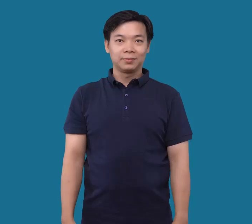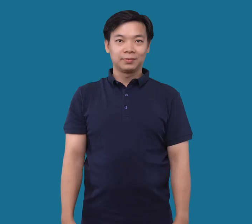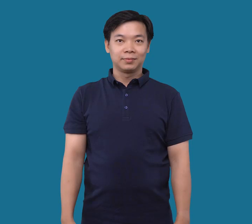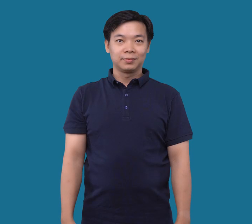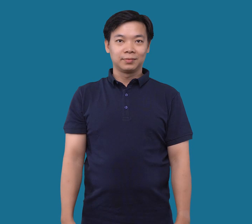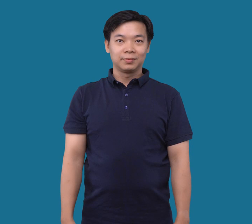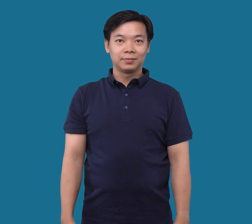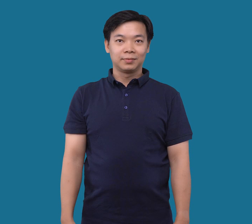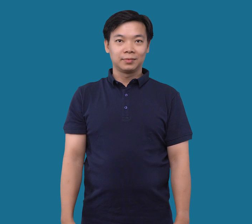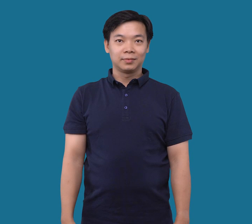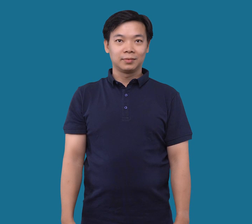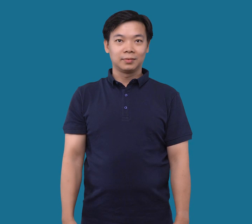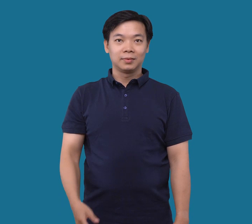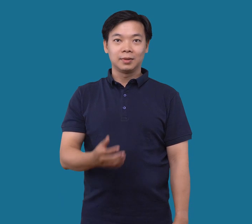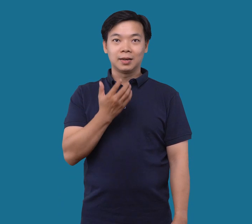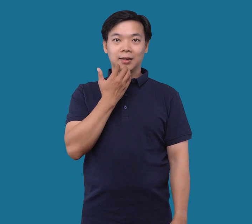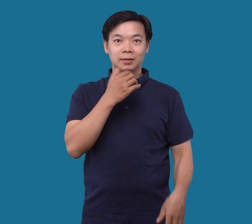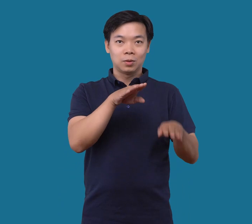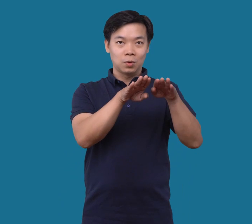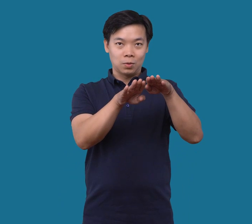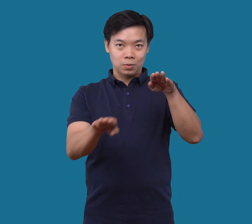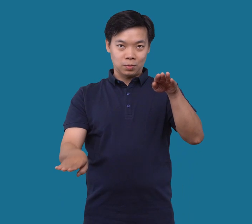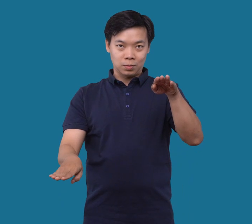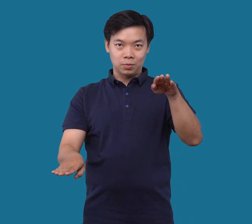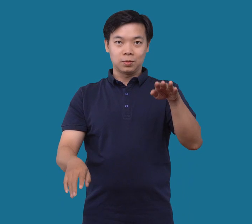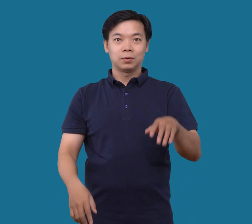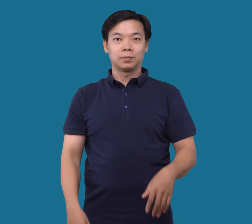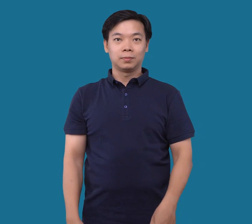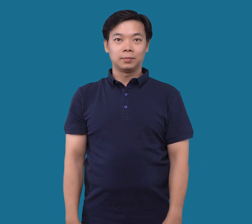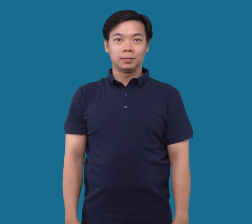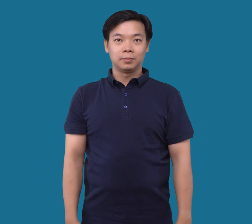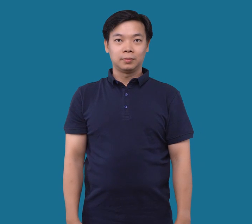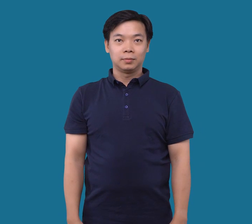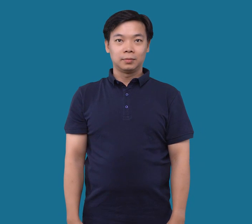anh họ